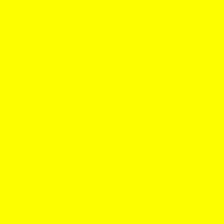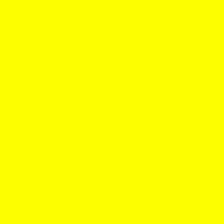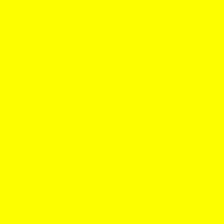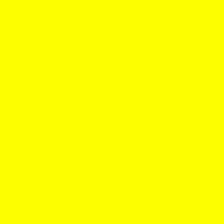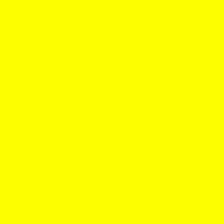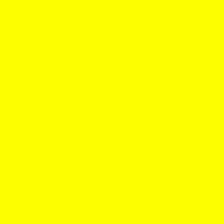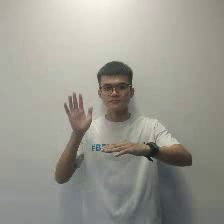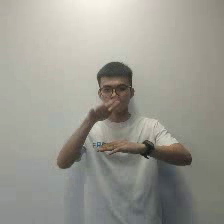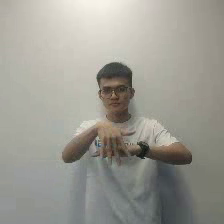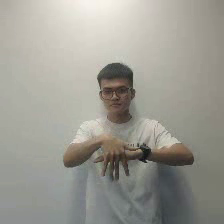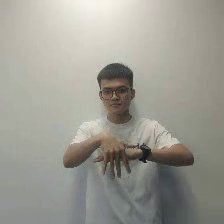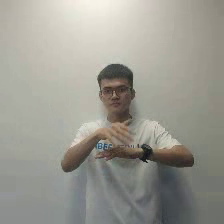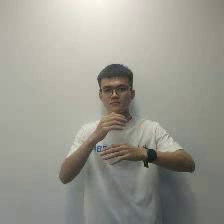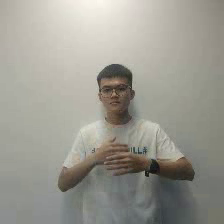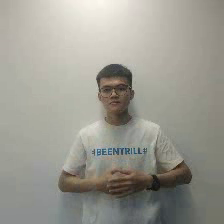Chiều